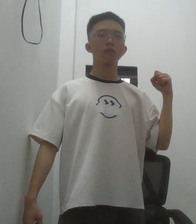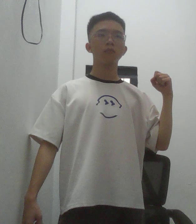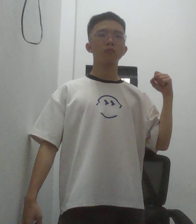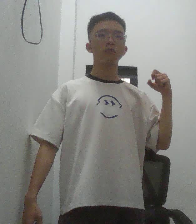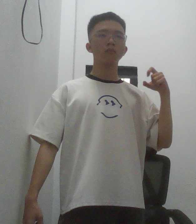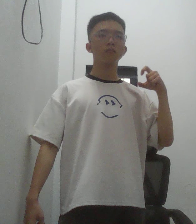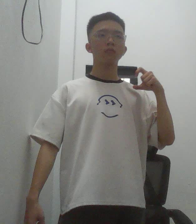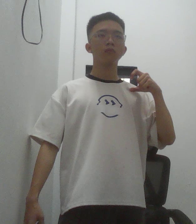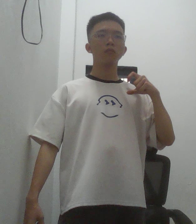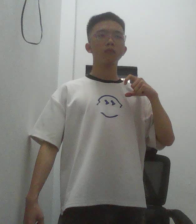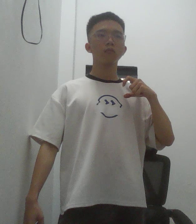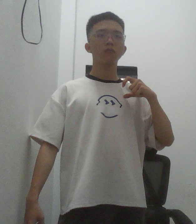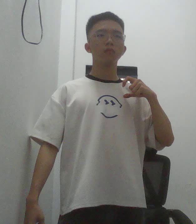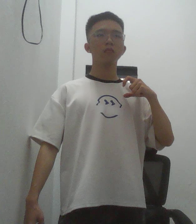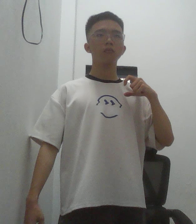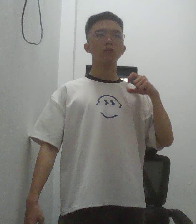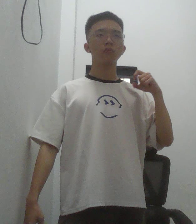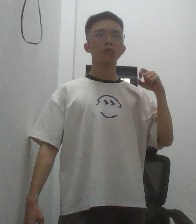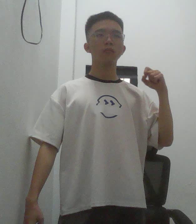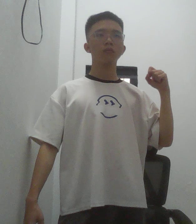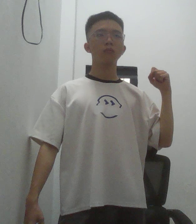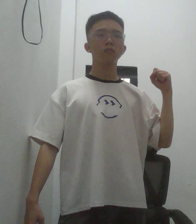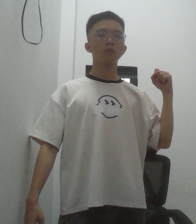giau co